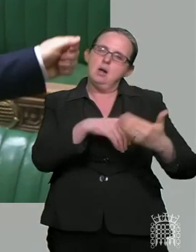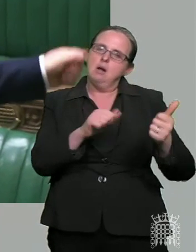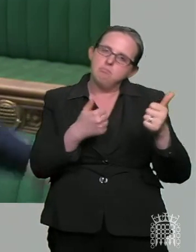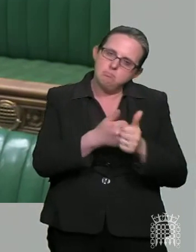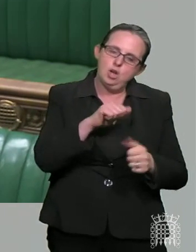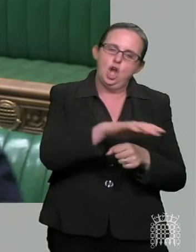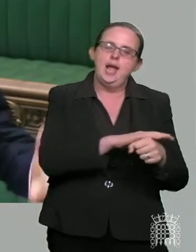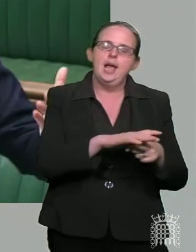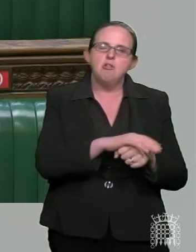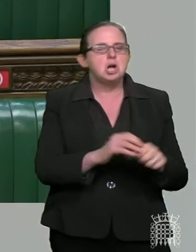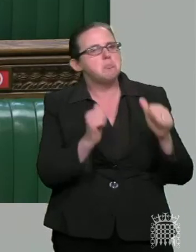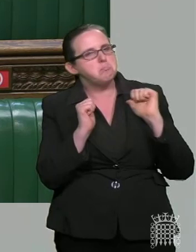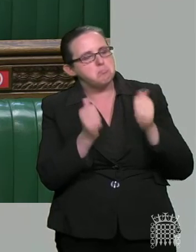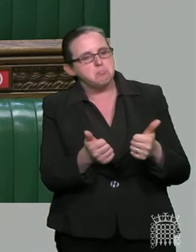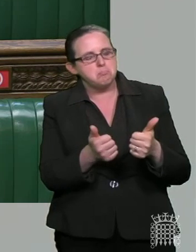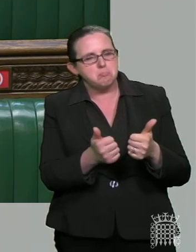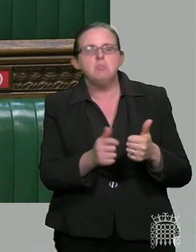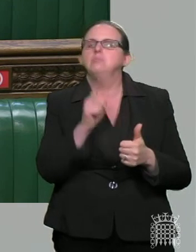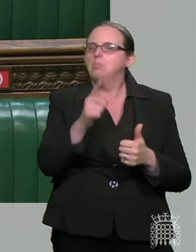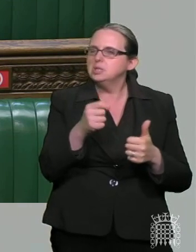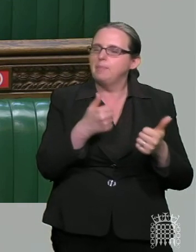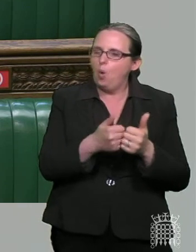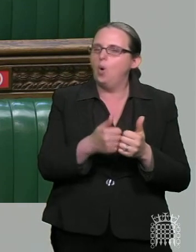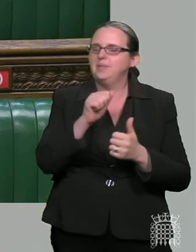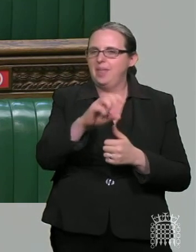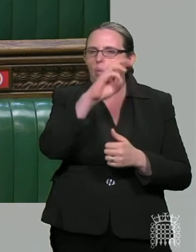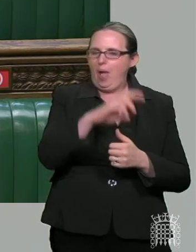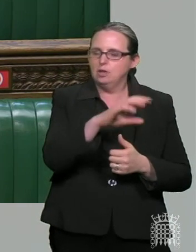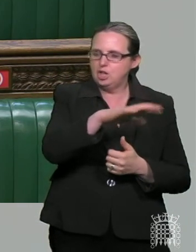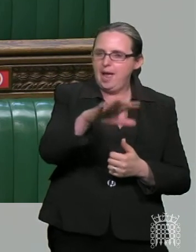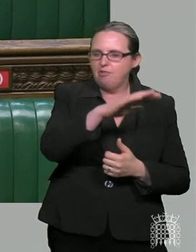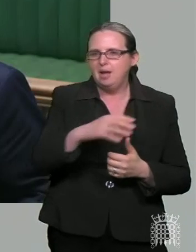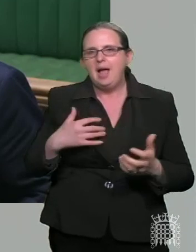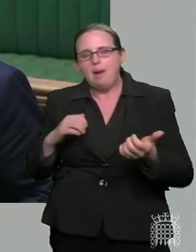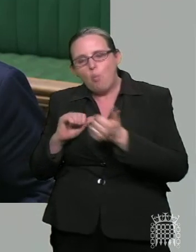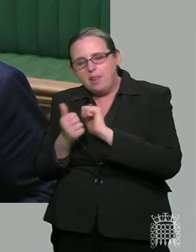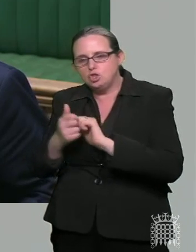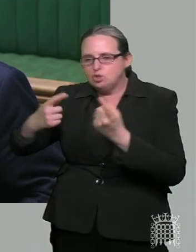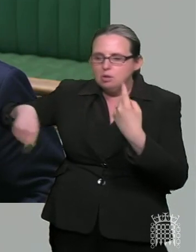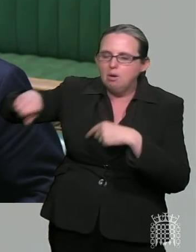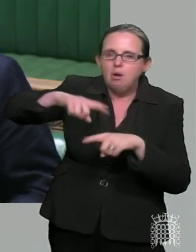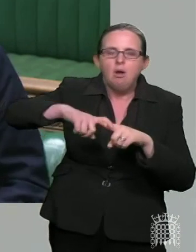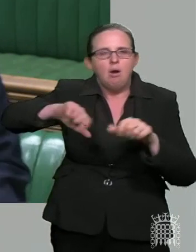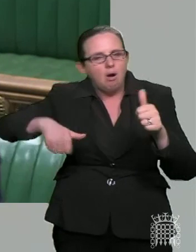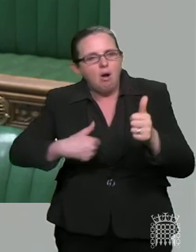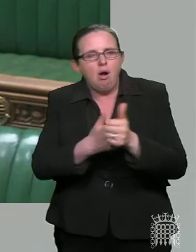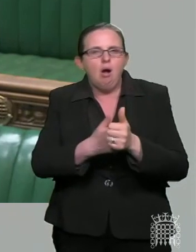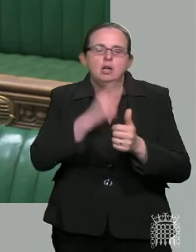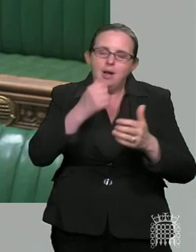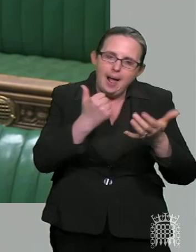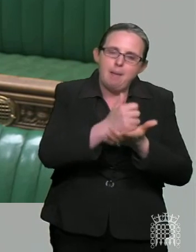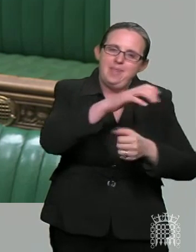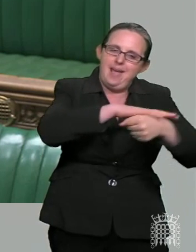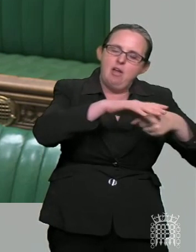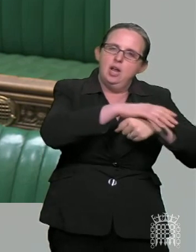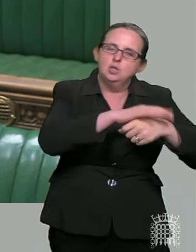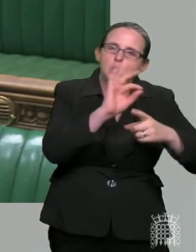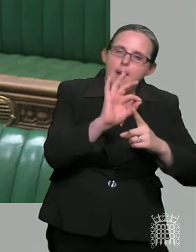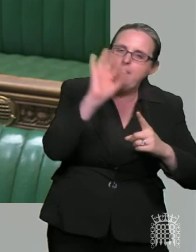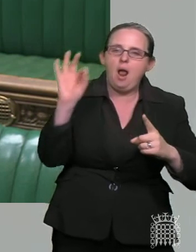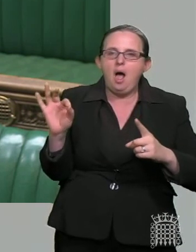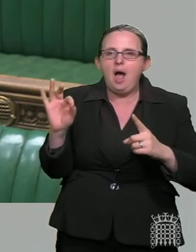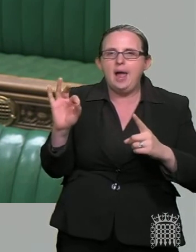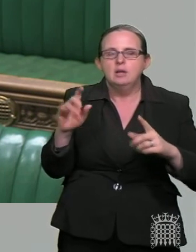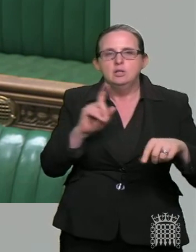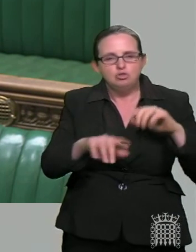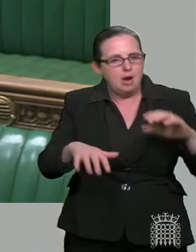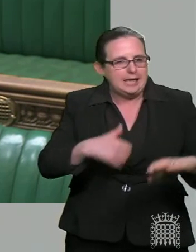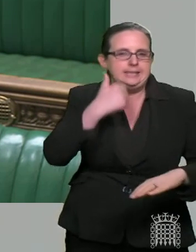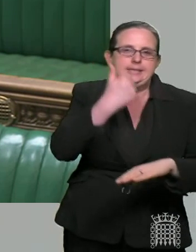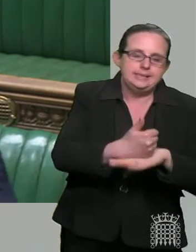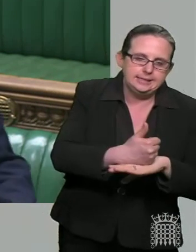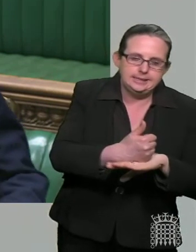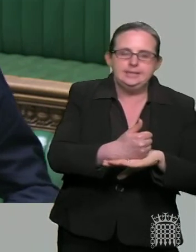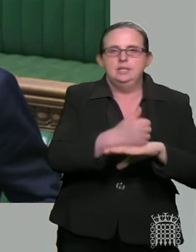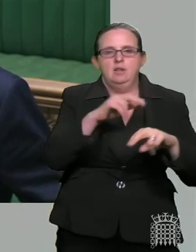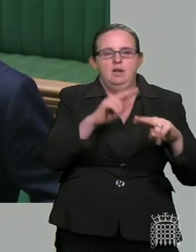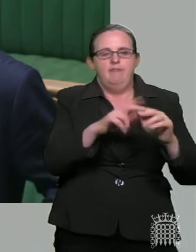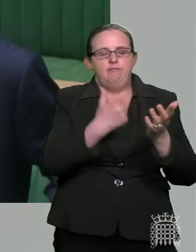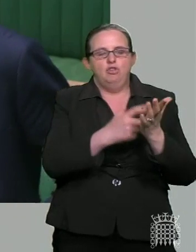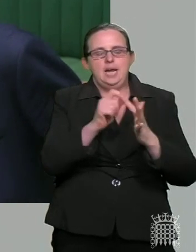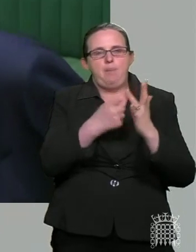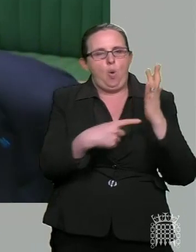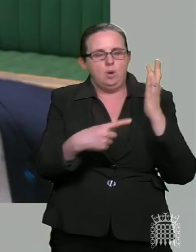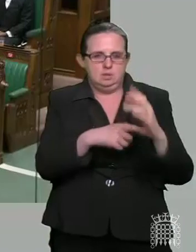Together with our Welsh Conservative colleagues, she is helping to apply the Vicks inhaler to the bunged-up nostrils of the Welsh dragon.